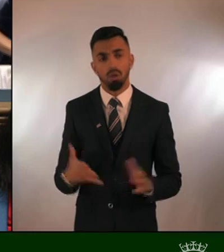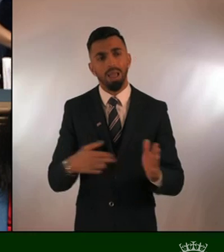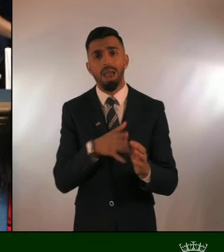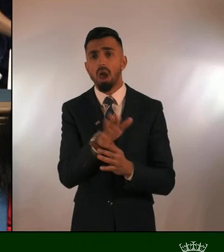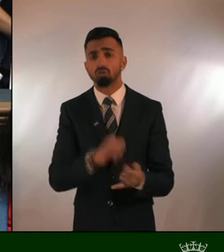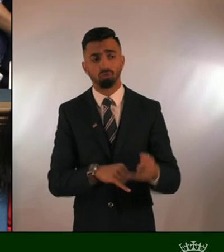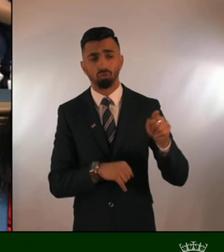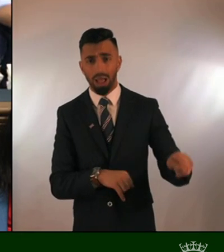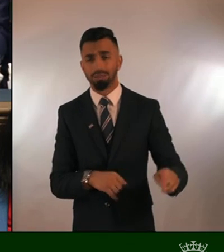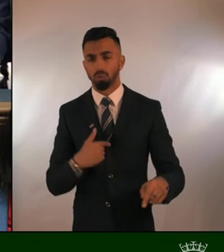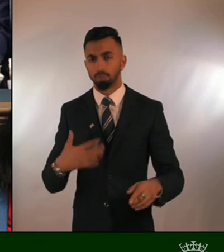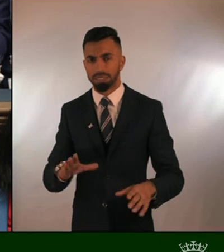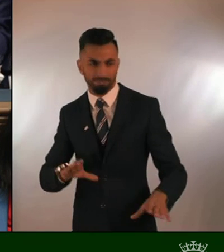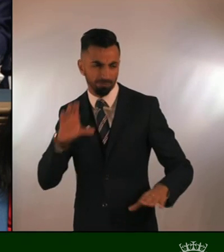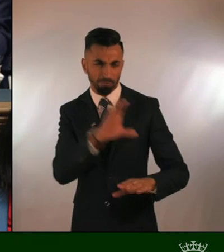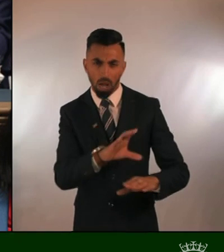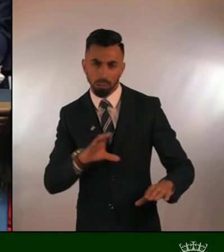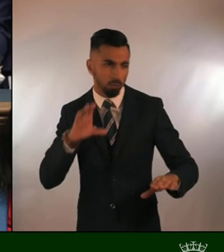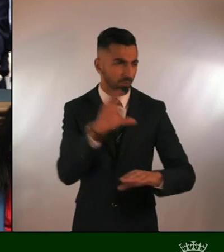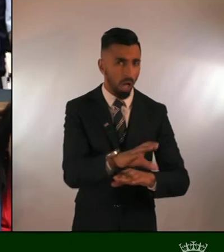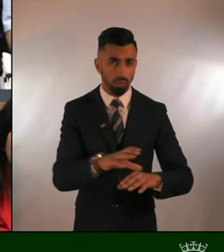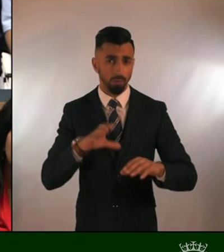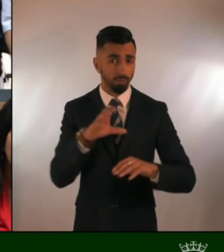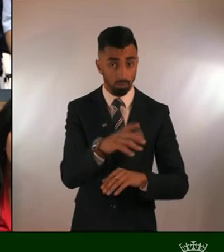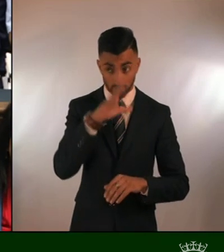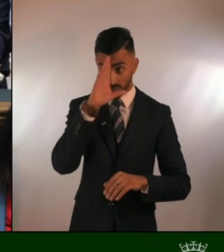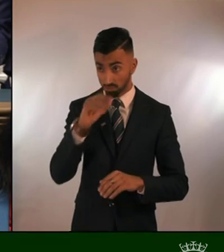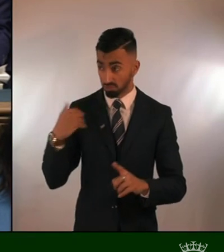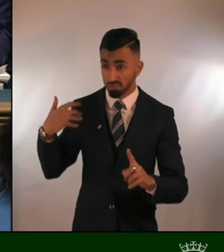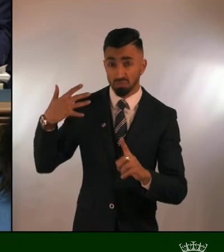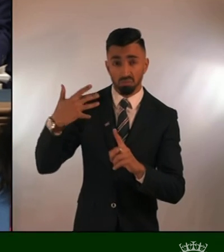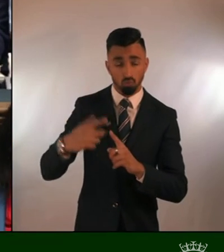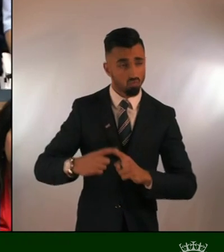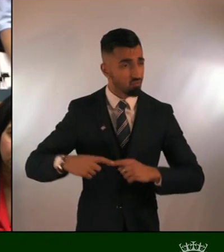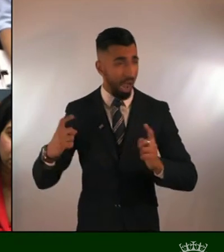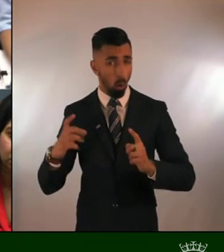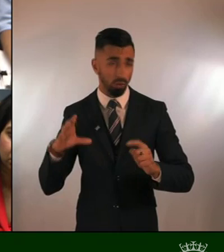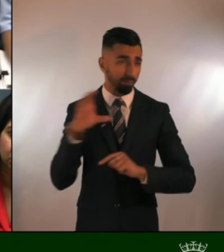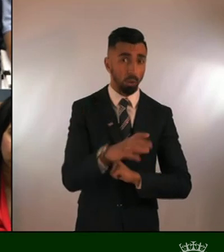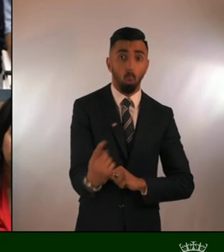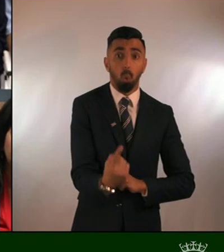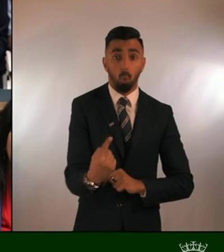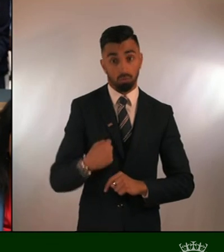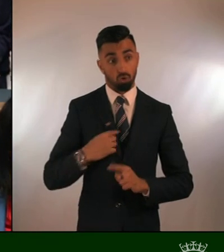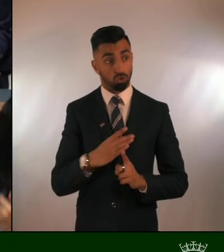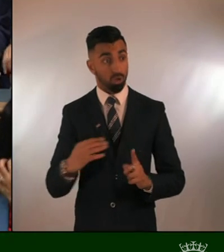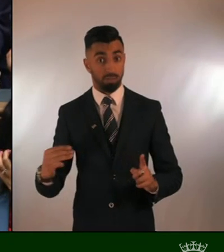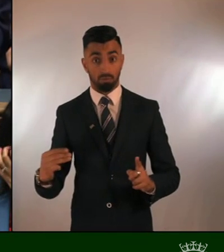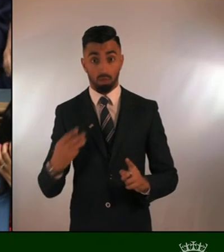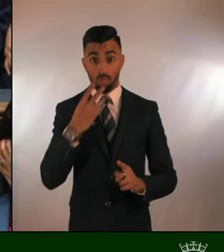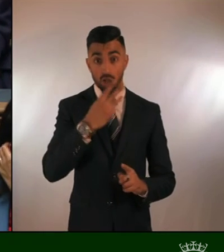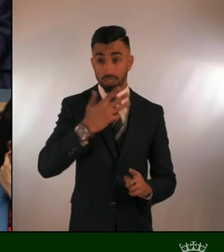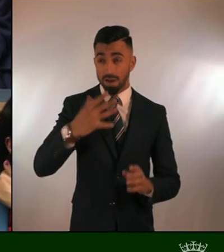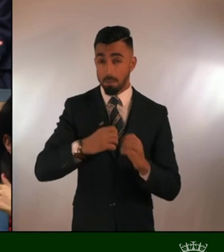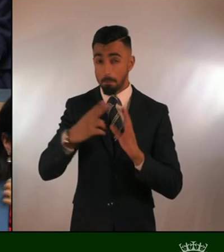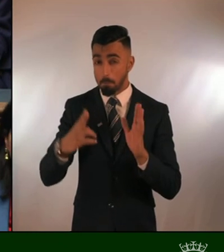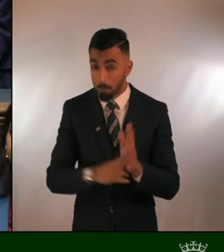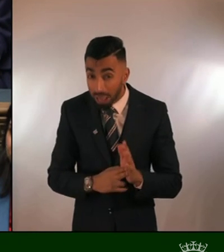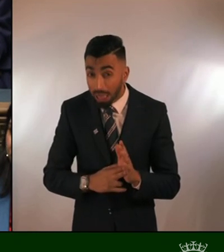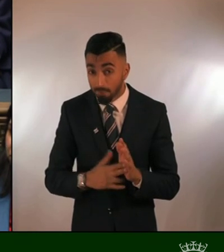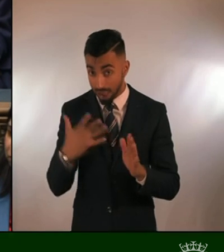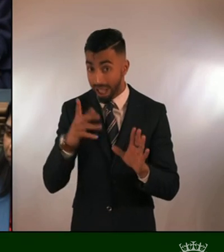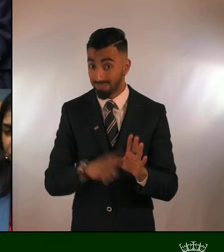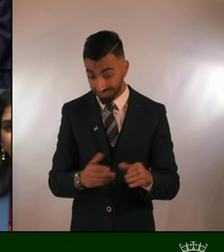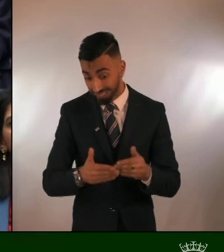We have already provided the NHS with a record funding increase of £34 billion over five years—the biggest cash increase in public services since the second world war.